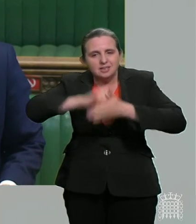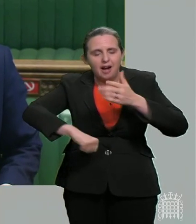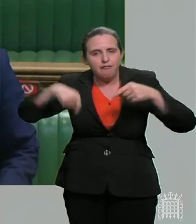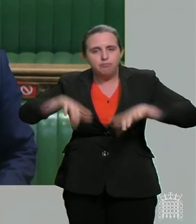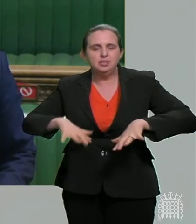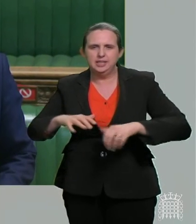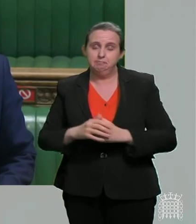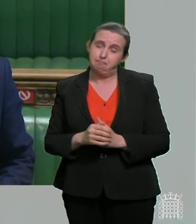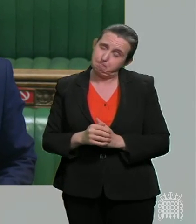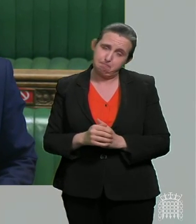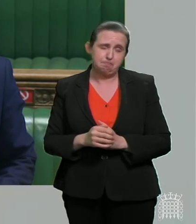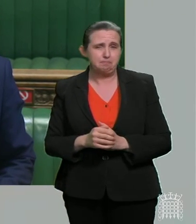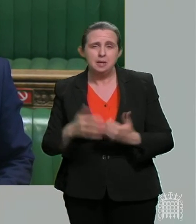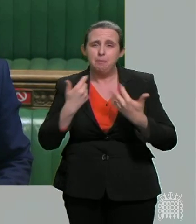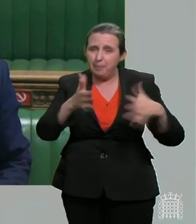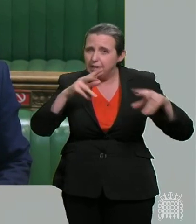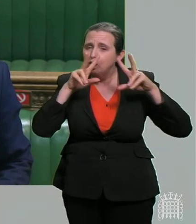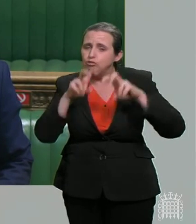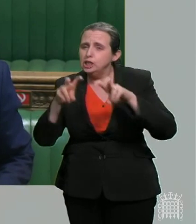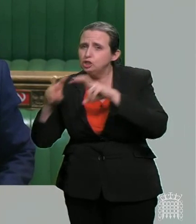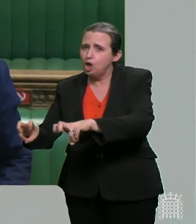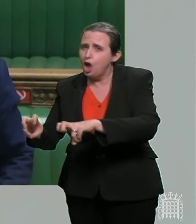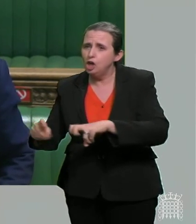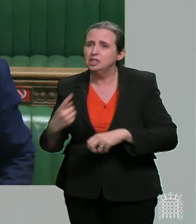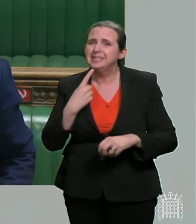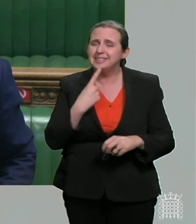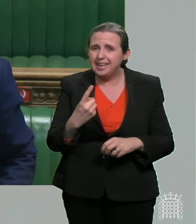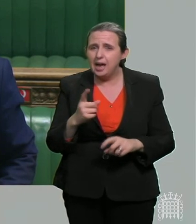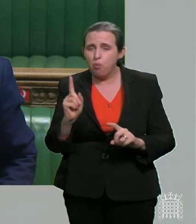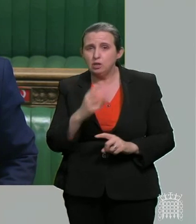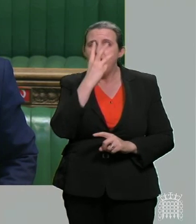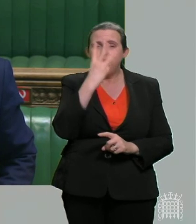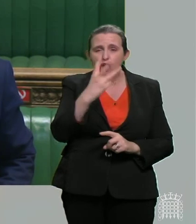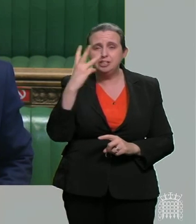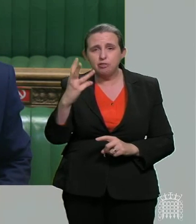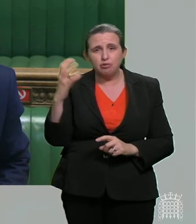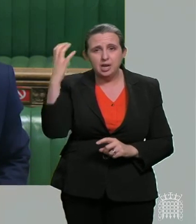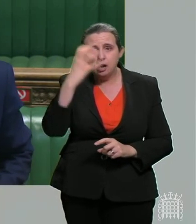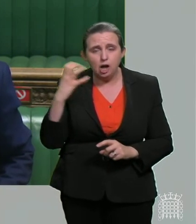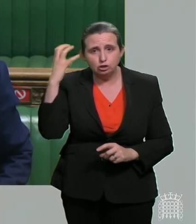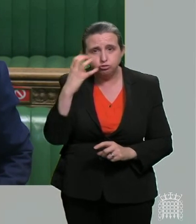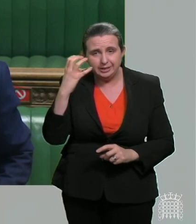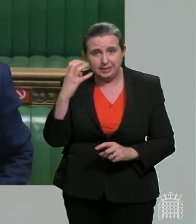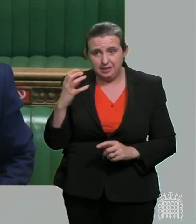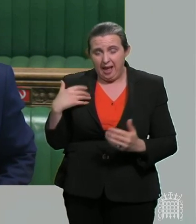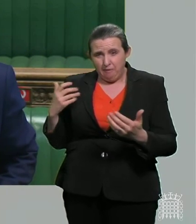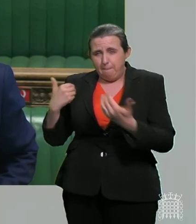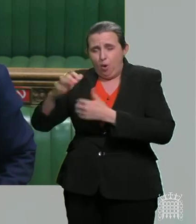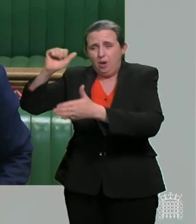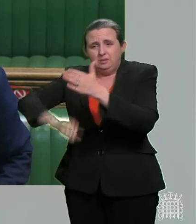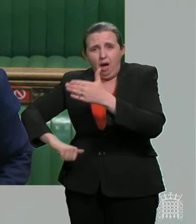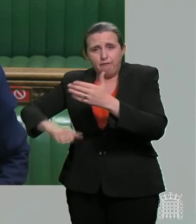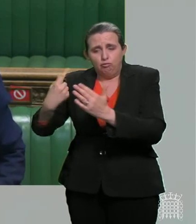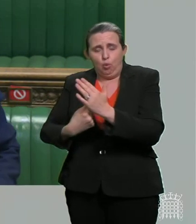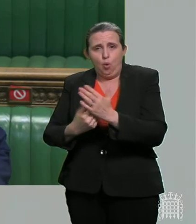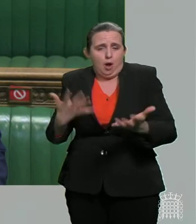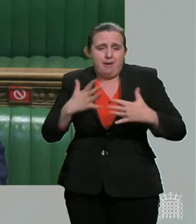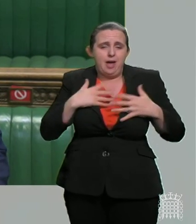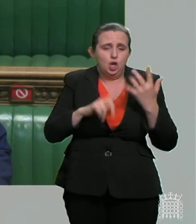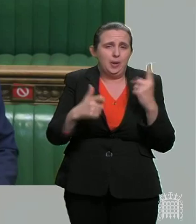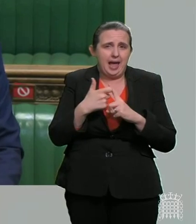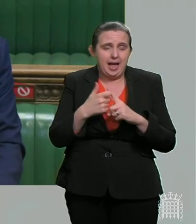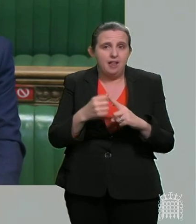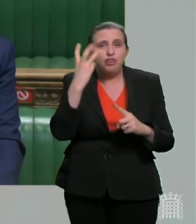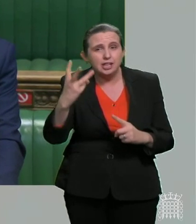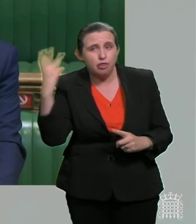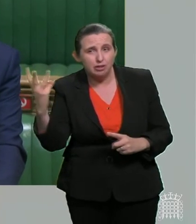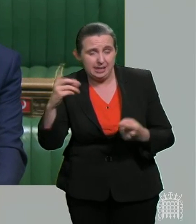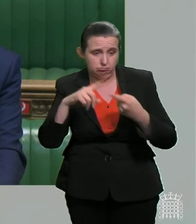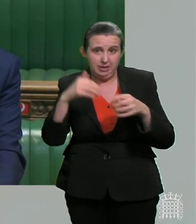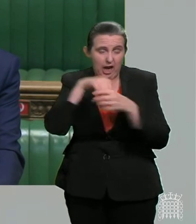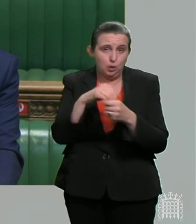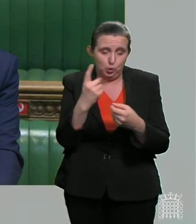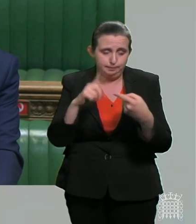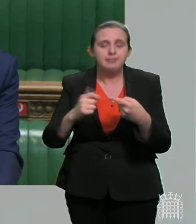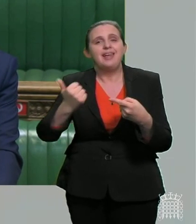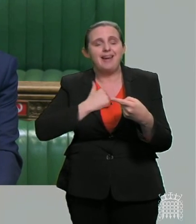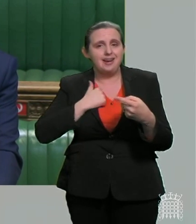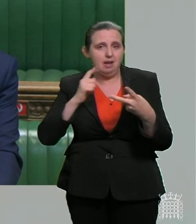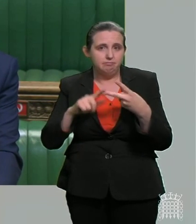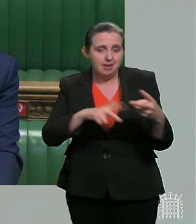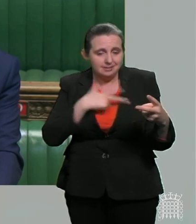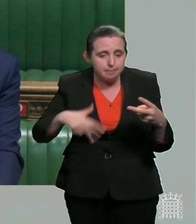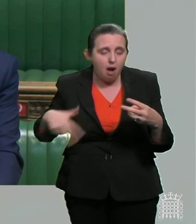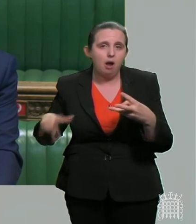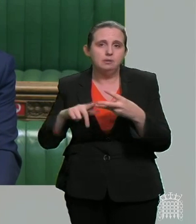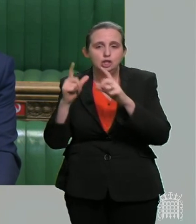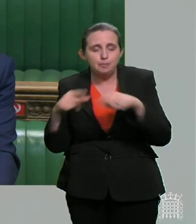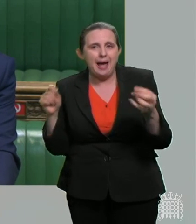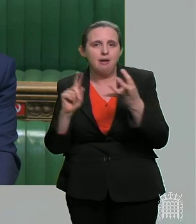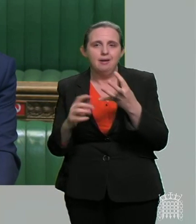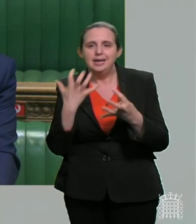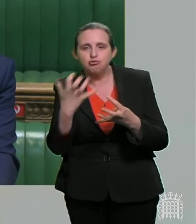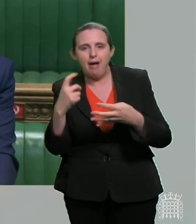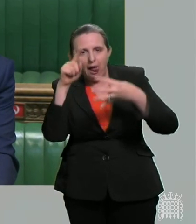It says that there are at least 33 countries around the world that currently have tougher restrictions than the United Kingdom—33, Prime Minister—including Canada, Denmark, Japan, Israel and many others.